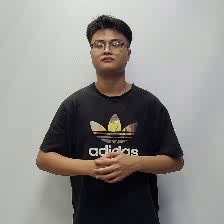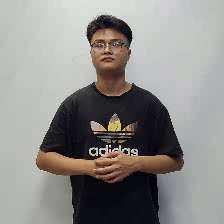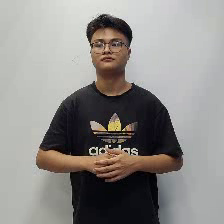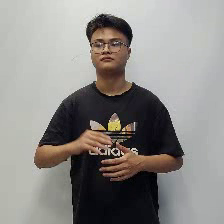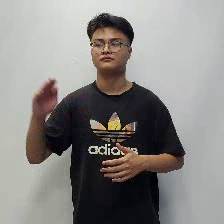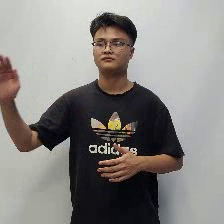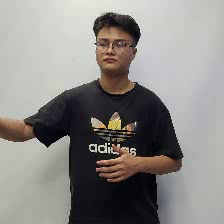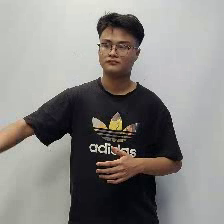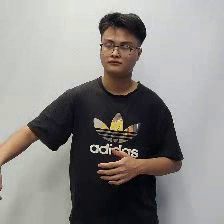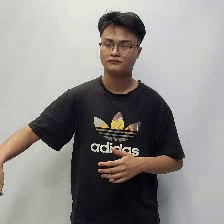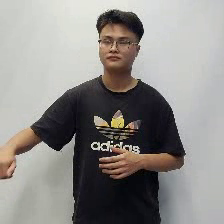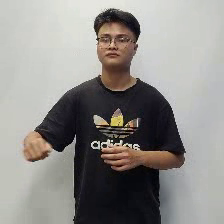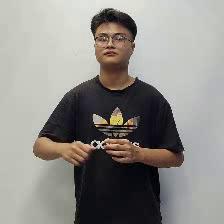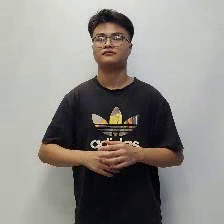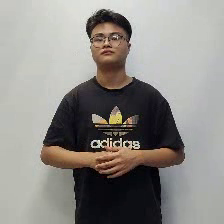Phía sau